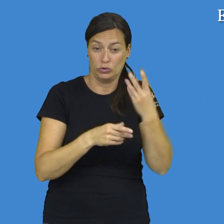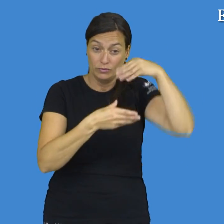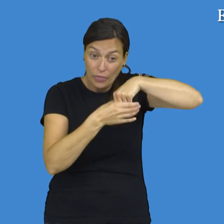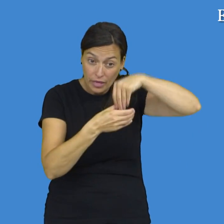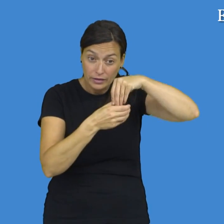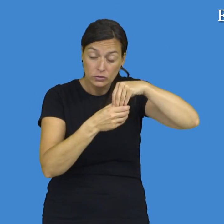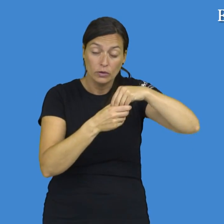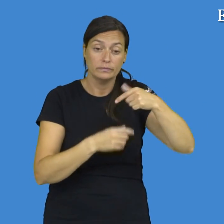dentro